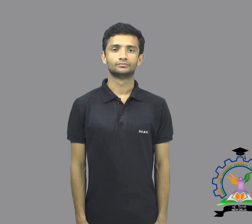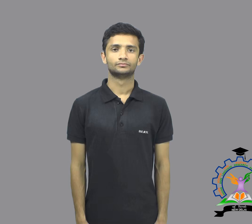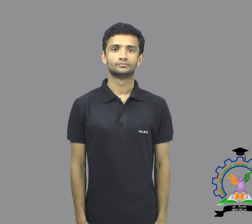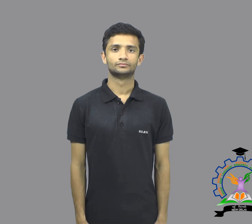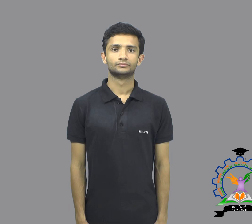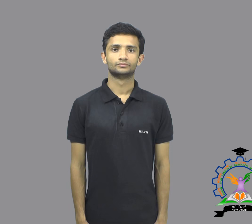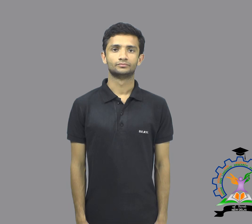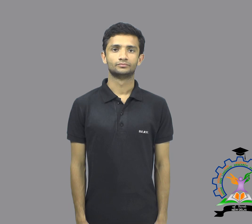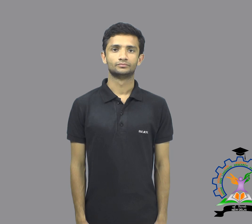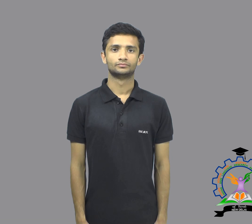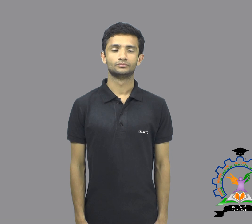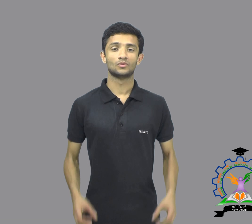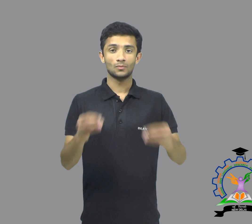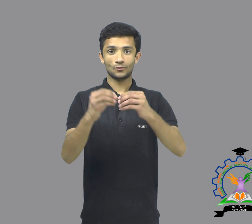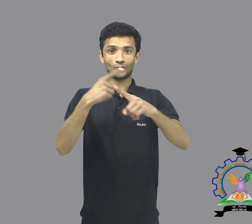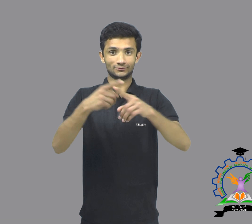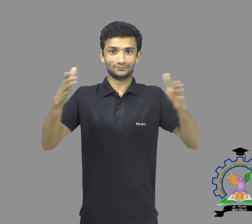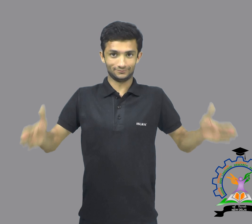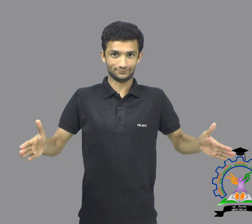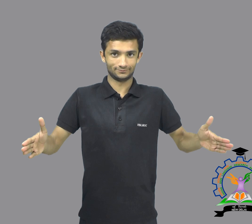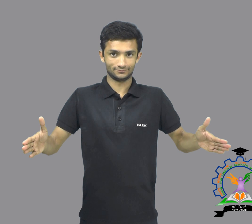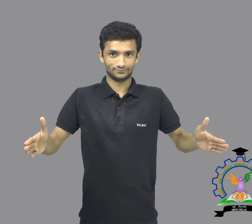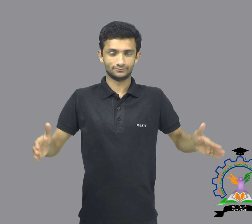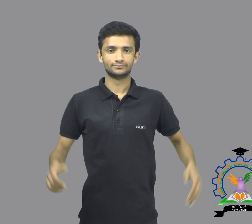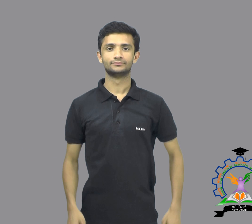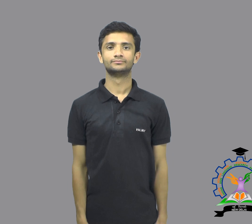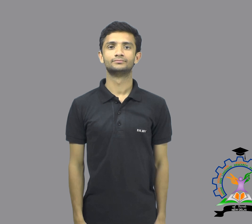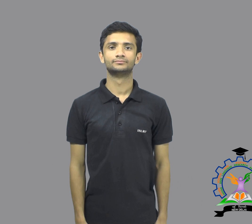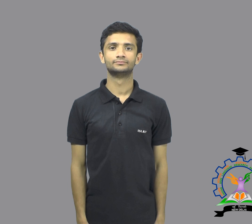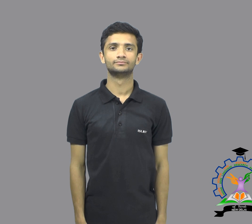Box